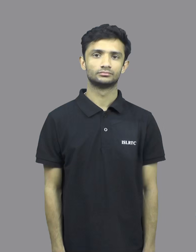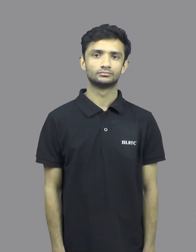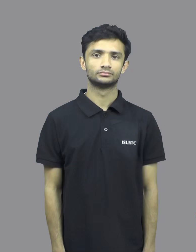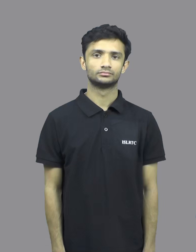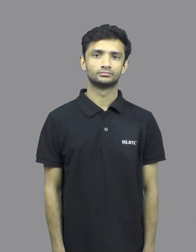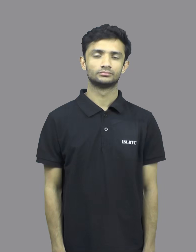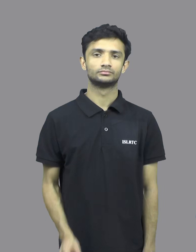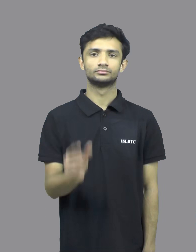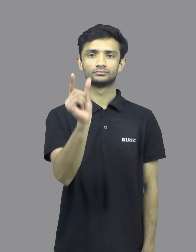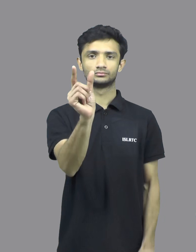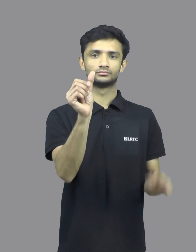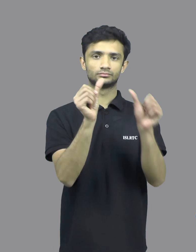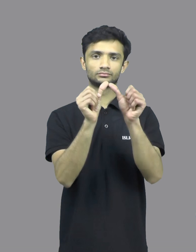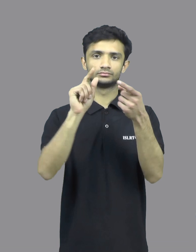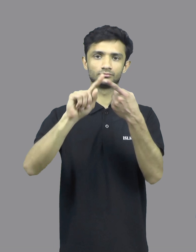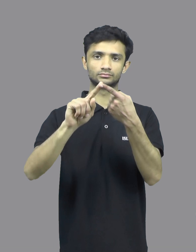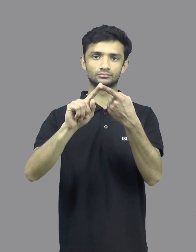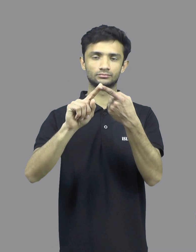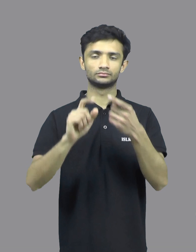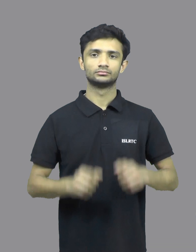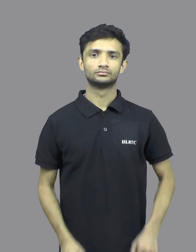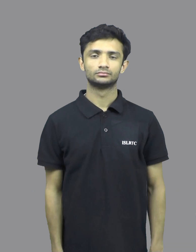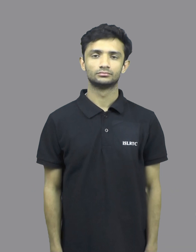United Arab Emirates